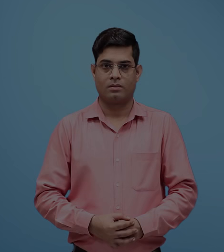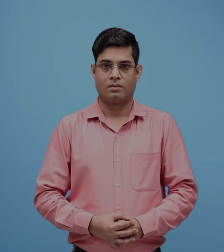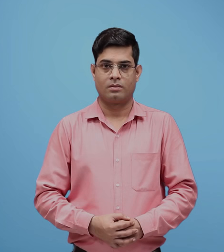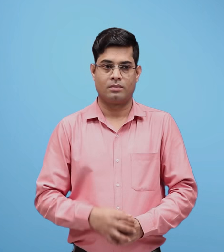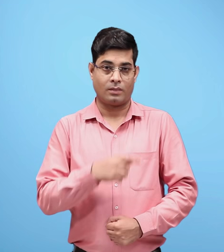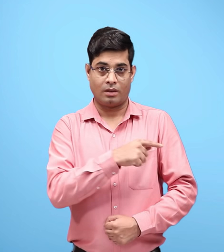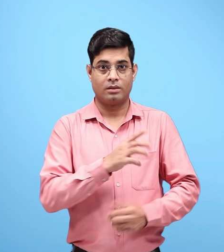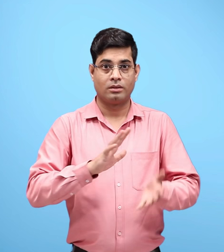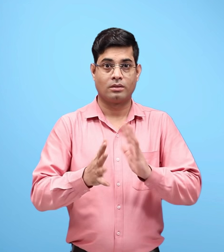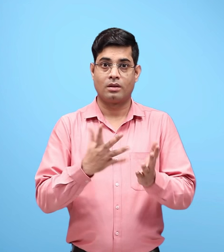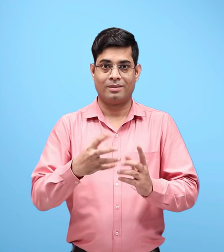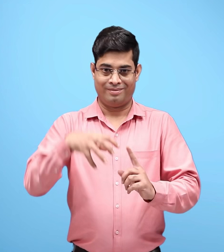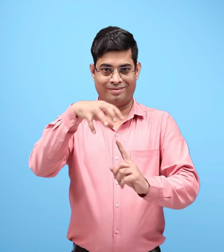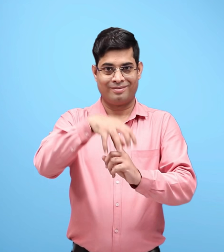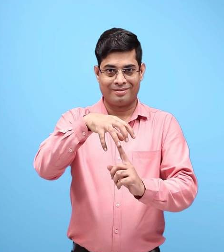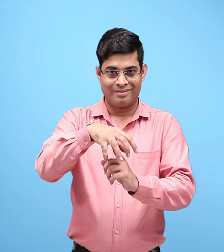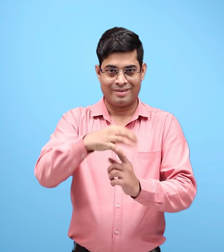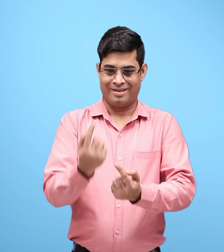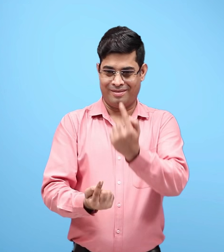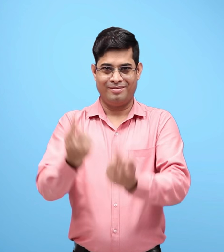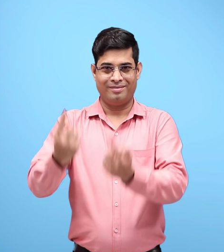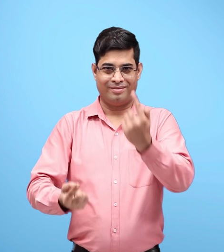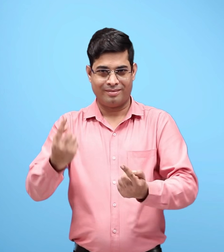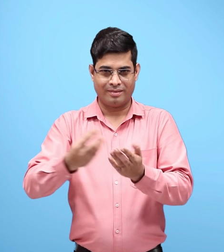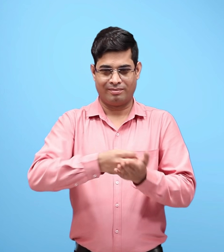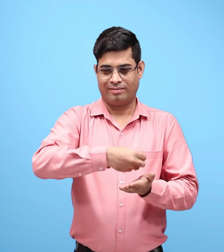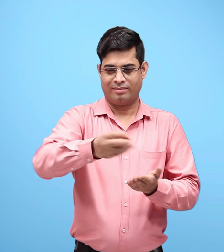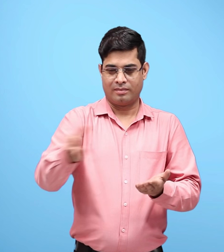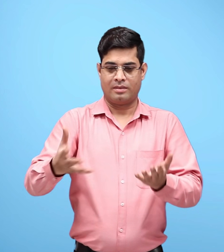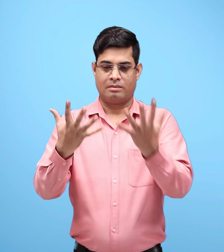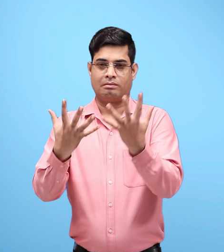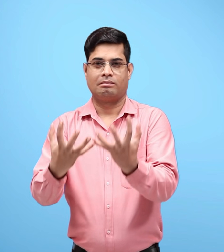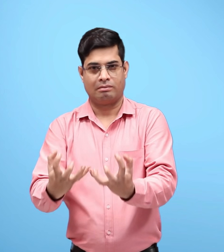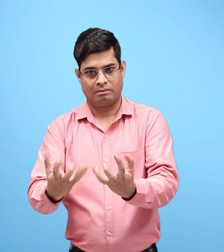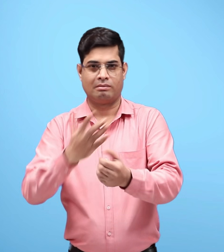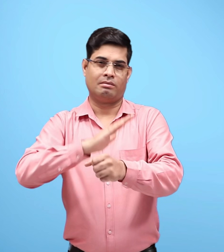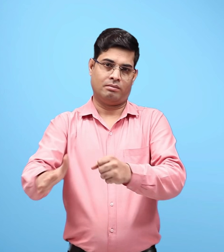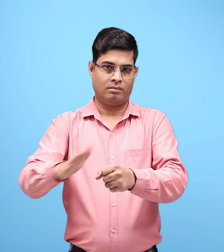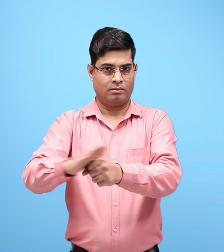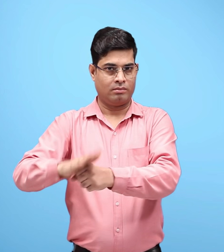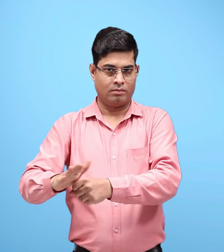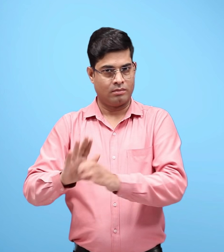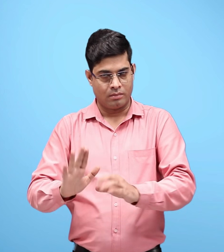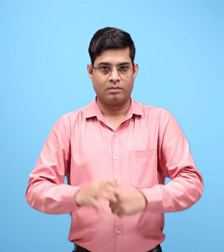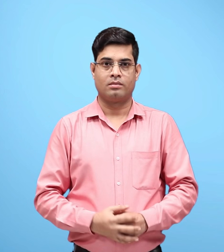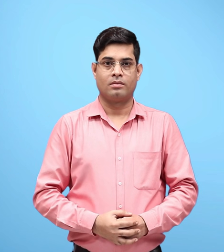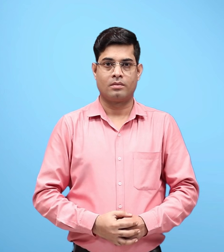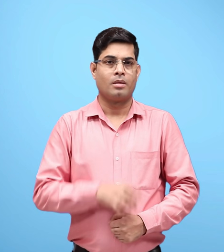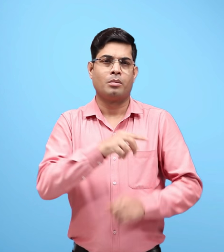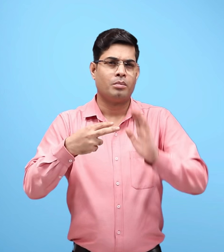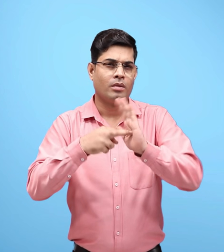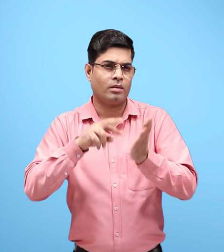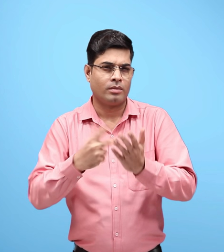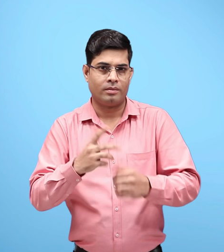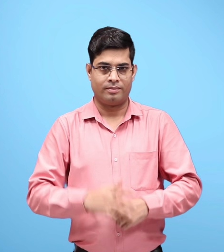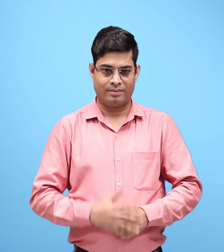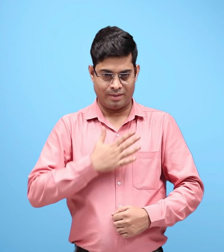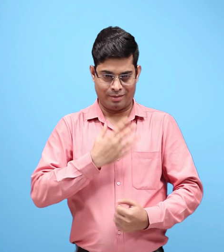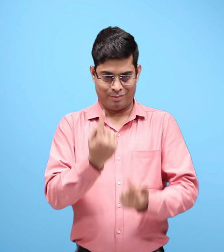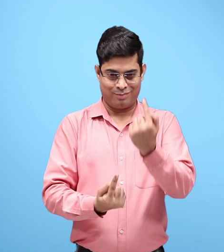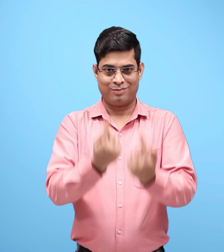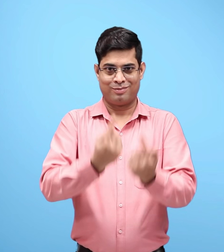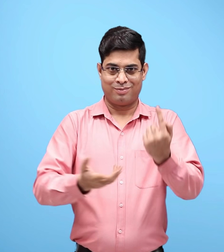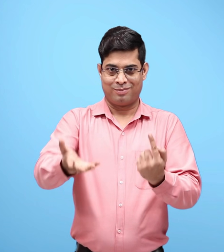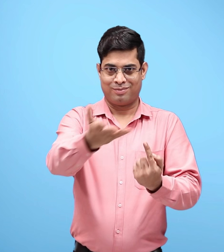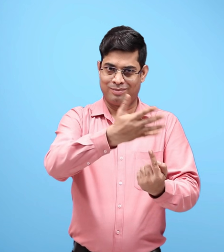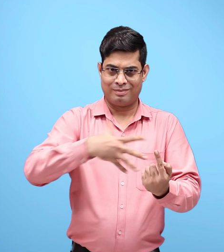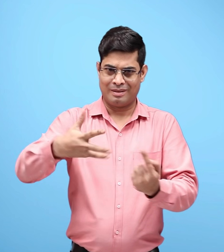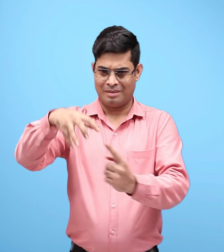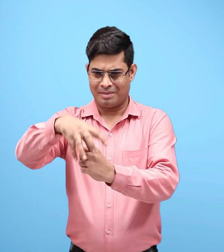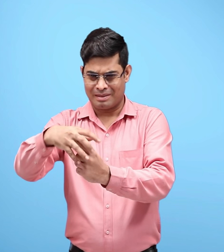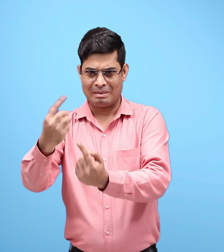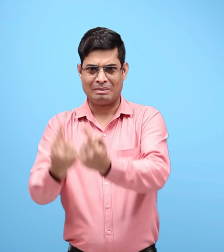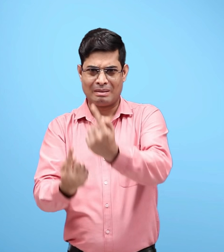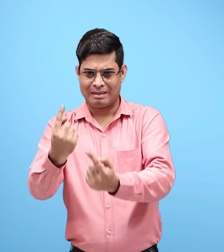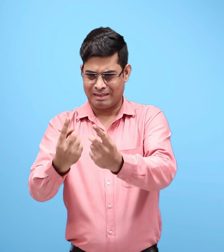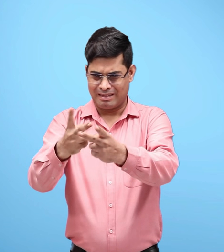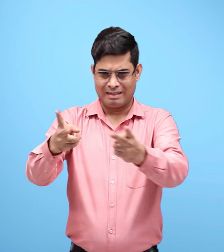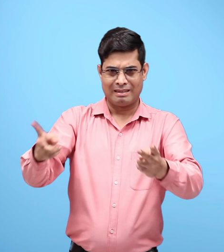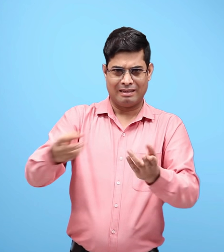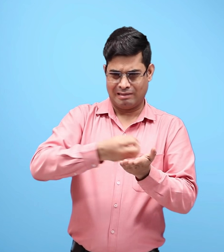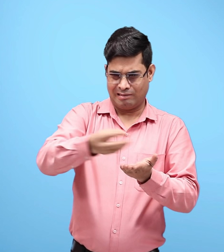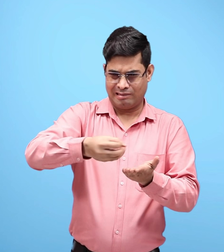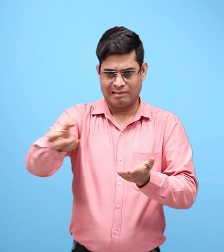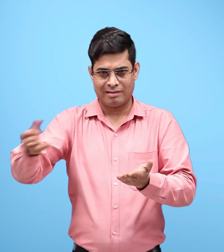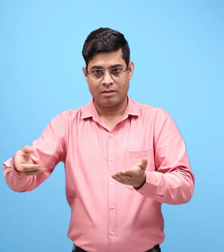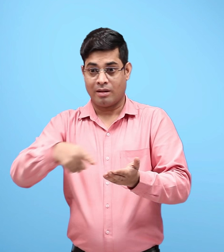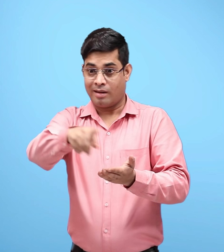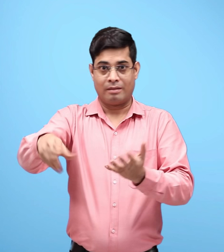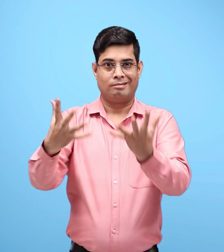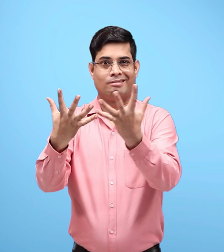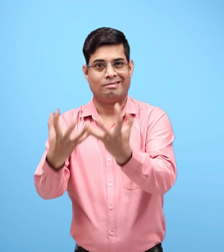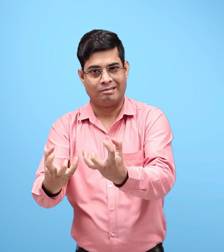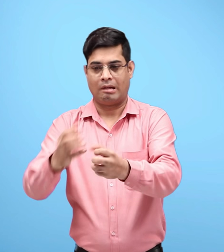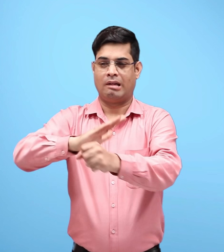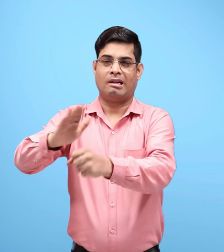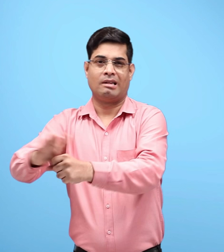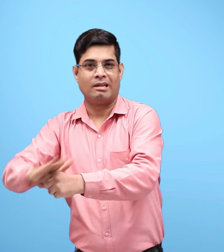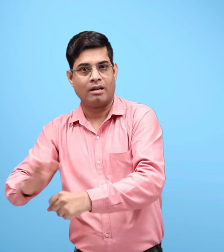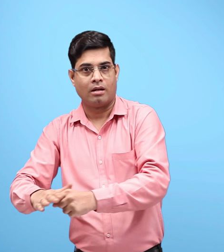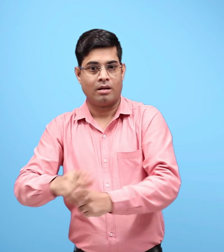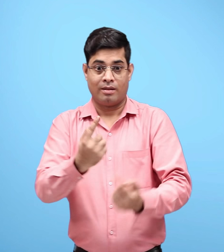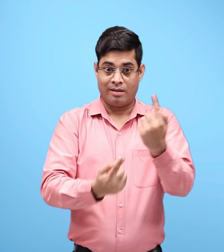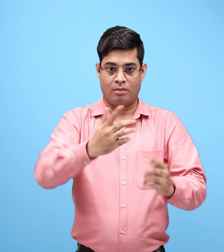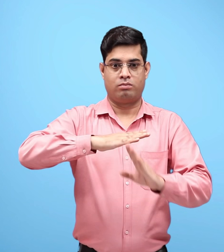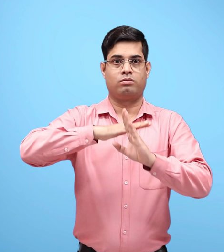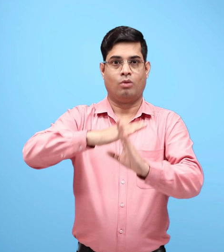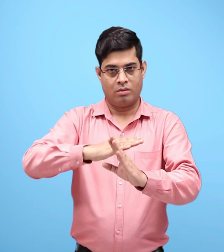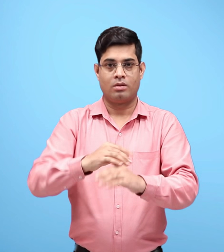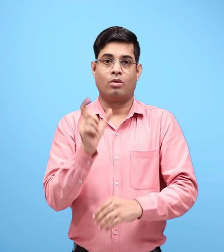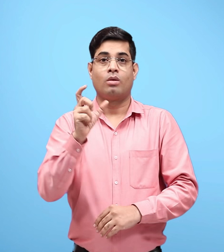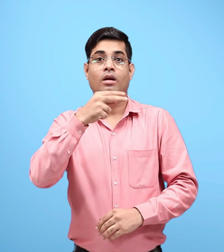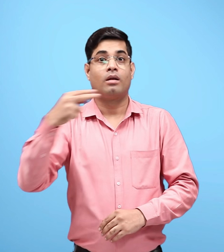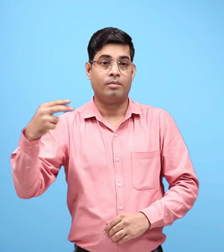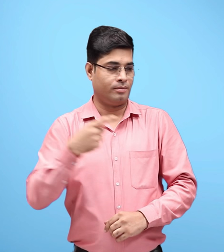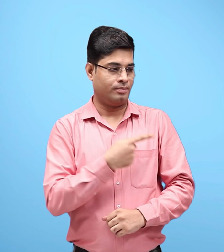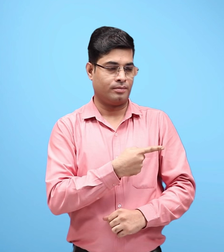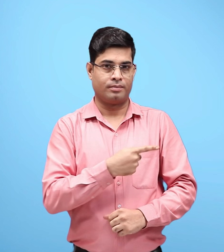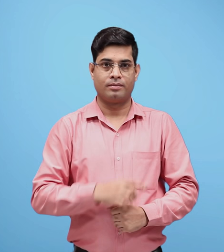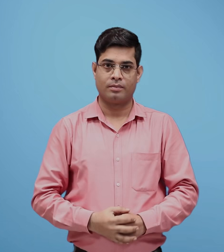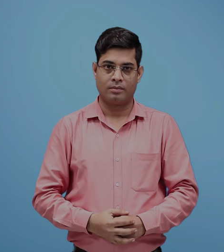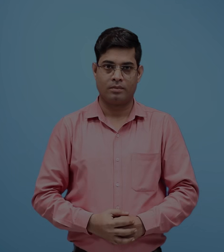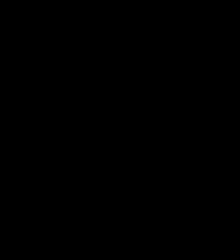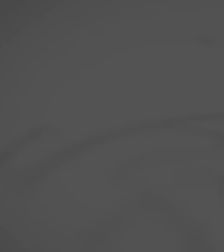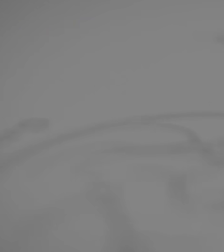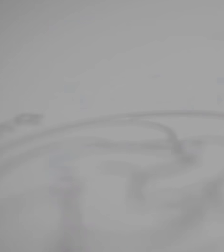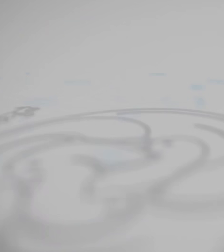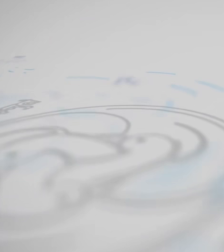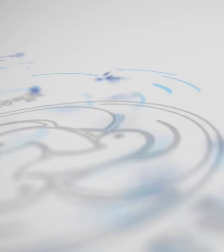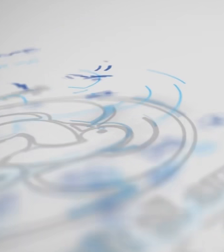This sign means fungicide These are substances used to kill fungi and protect plants.